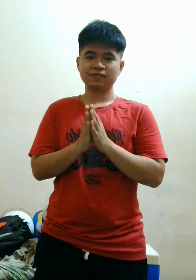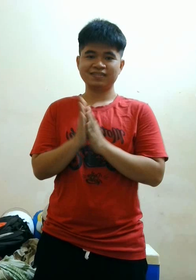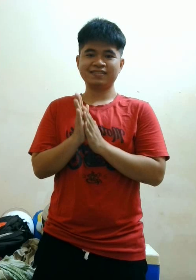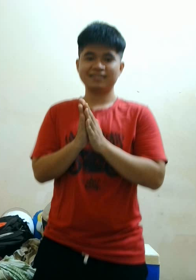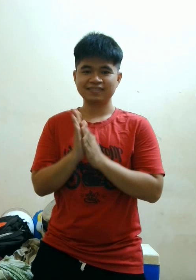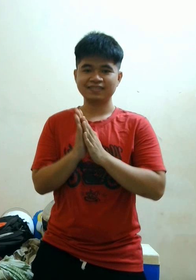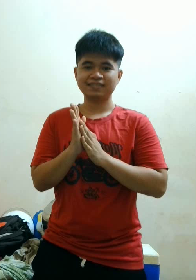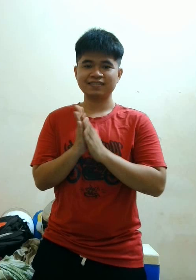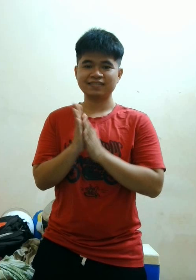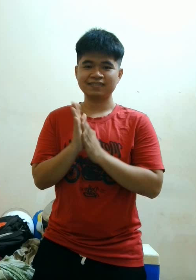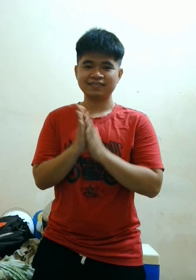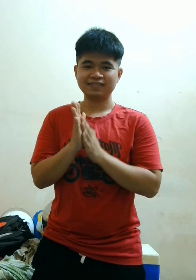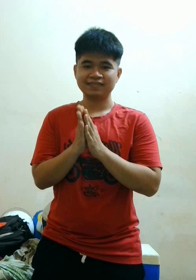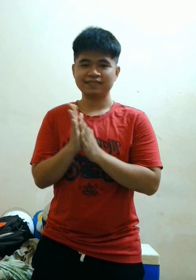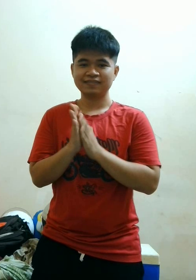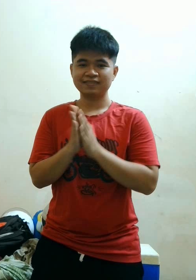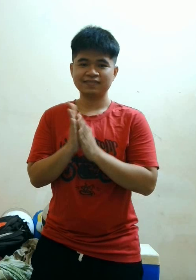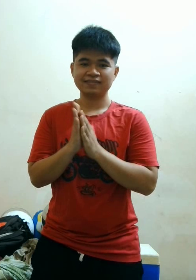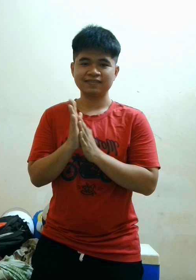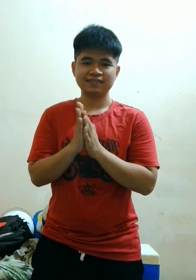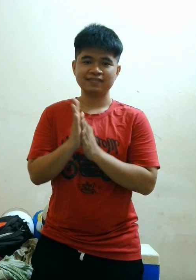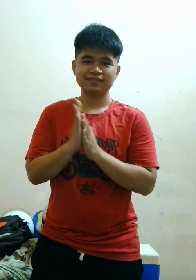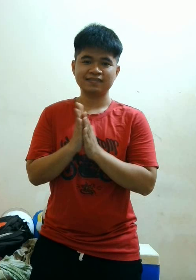hung thu